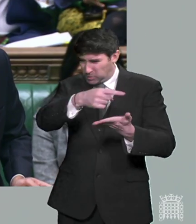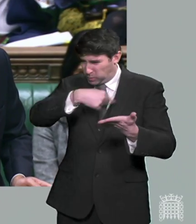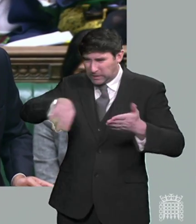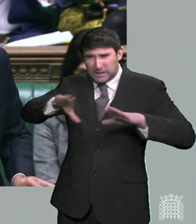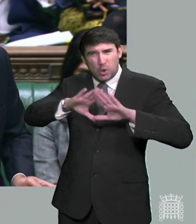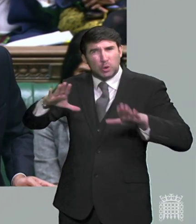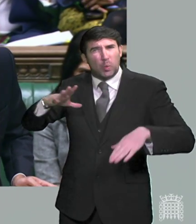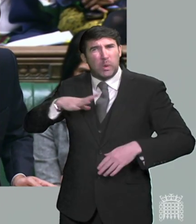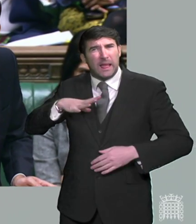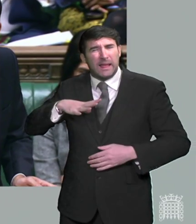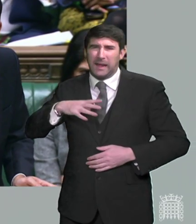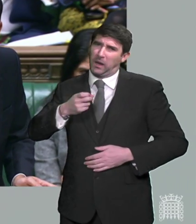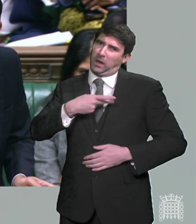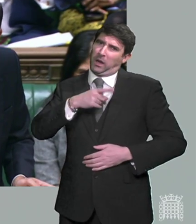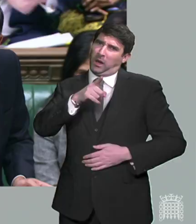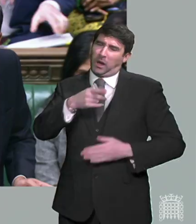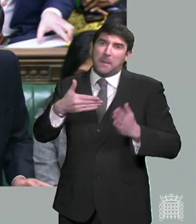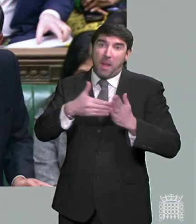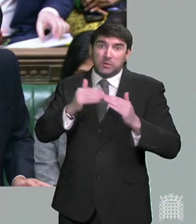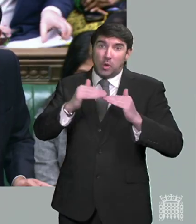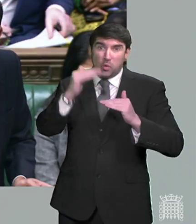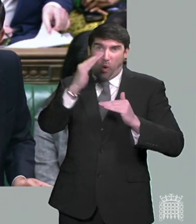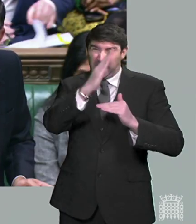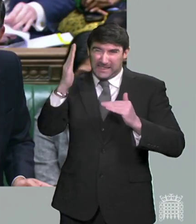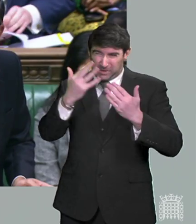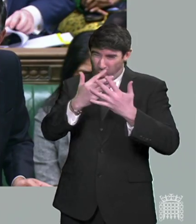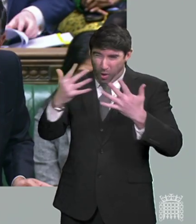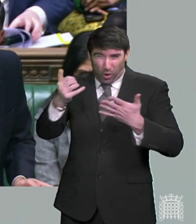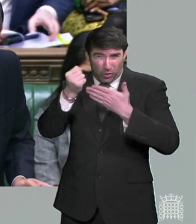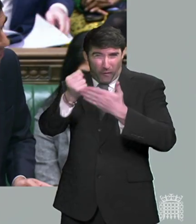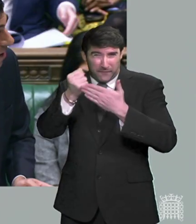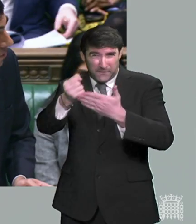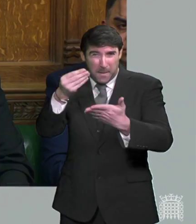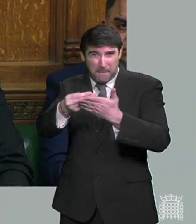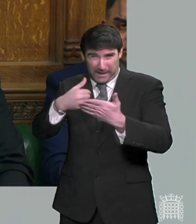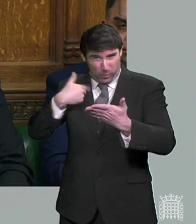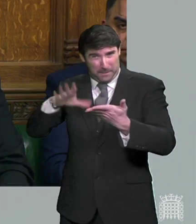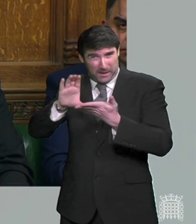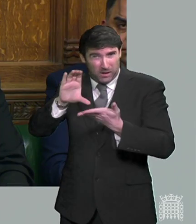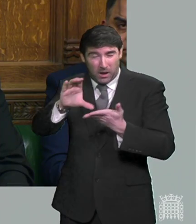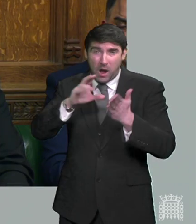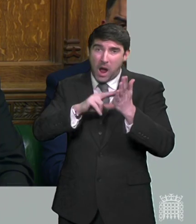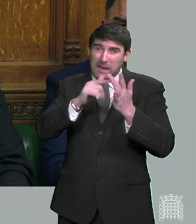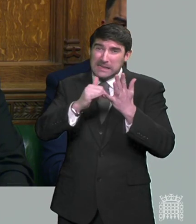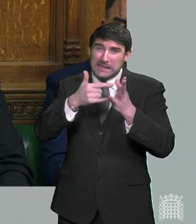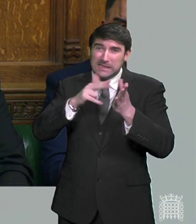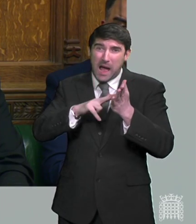Across the north-east, there is new investment in the new N-Vision and Nissan plant in electric vehicle manufacturing.